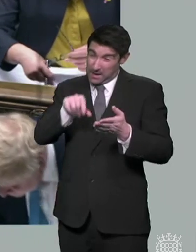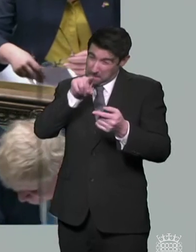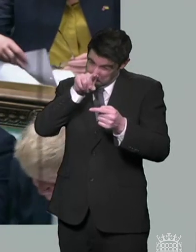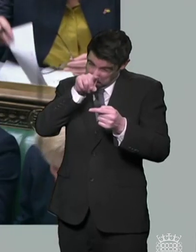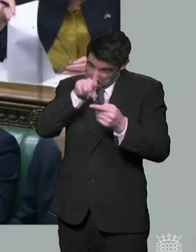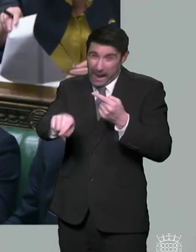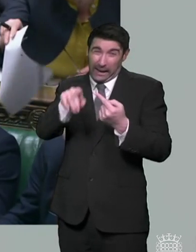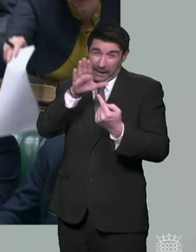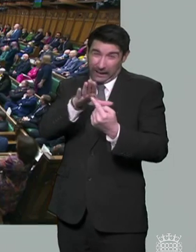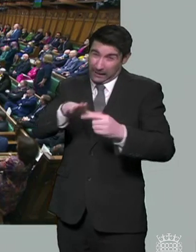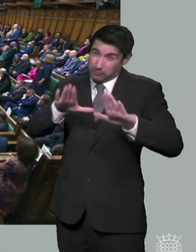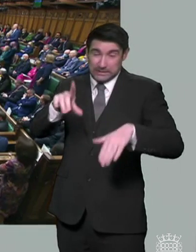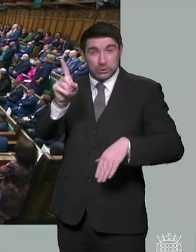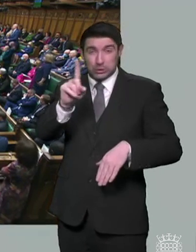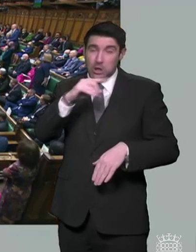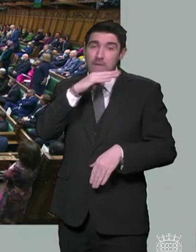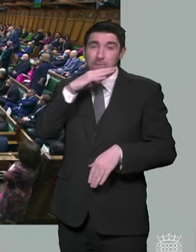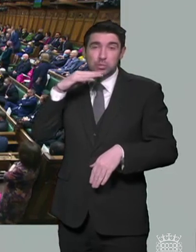We now come to the Leader of the SNP.